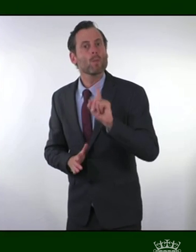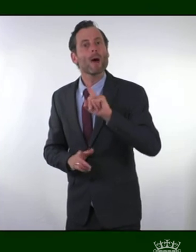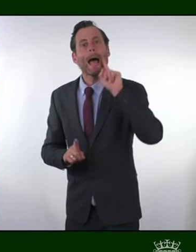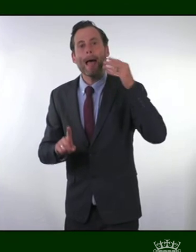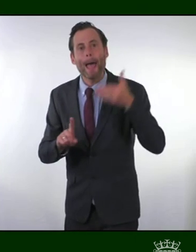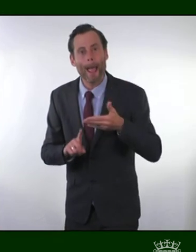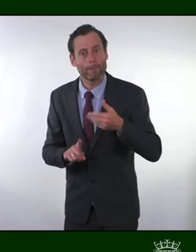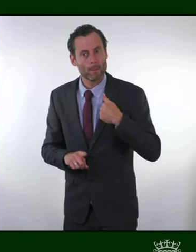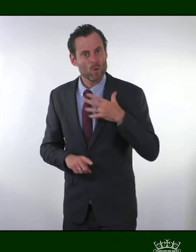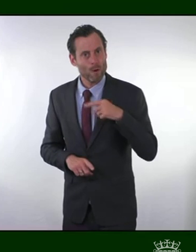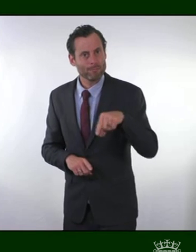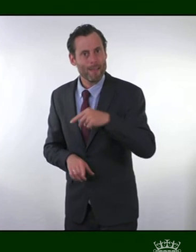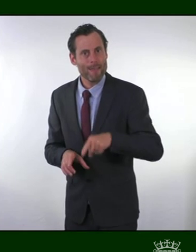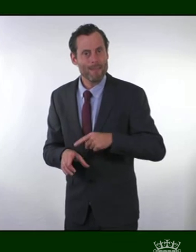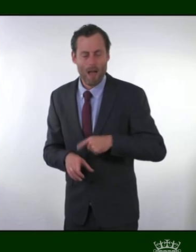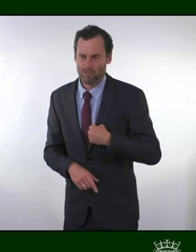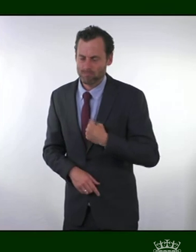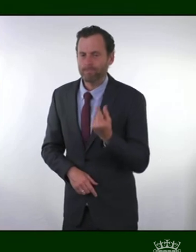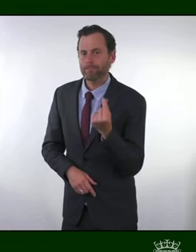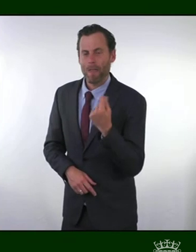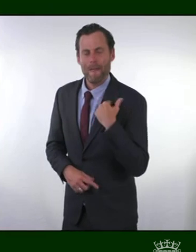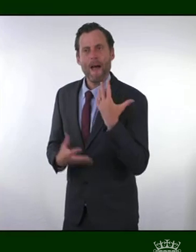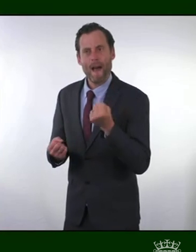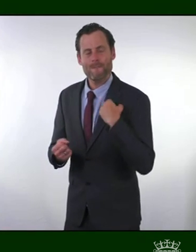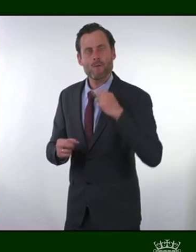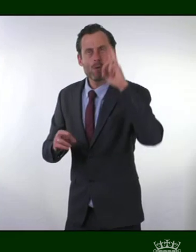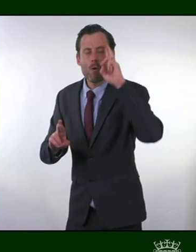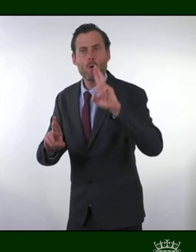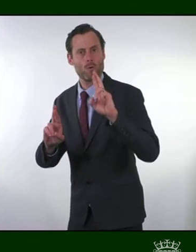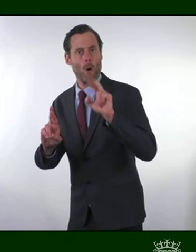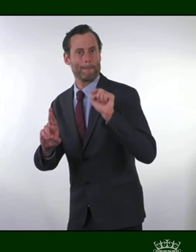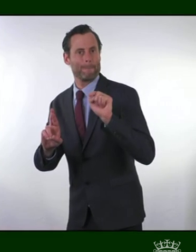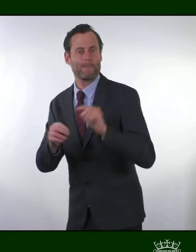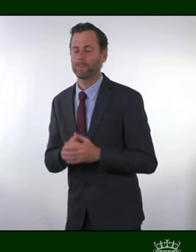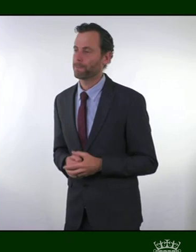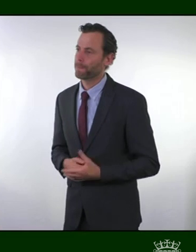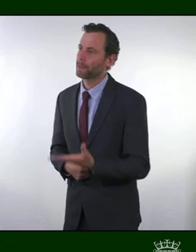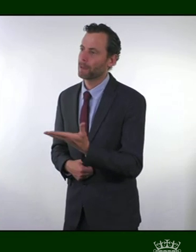At the beginning of this crisis, the Chancellor said that the Government would do “whatever it takes”.